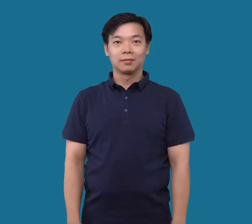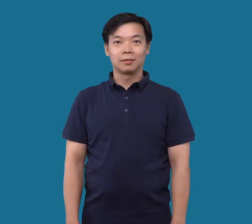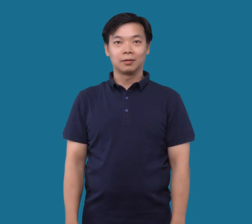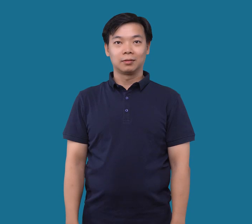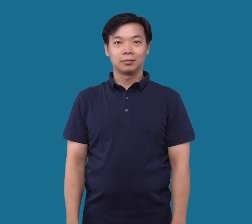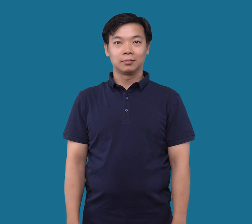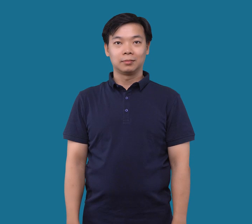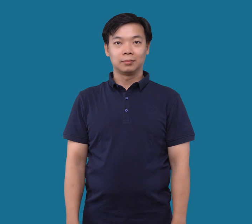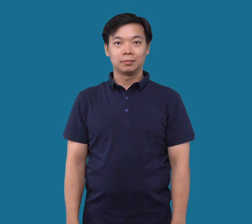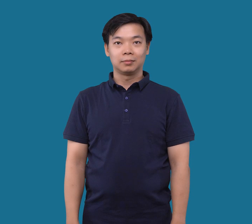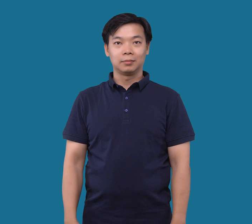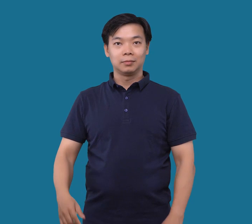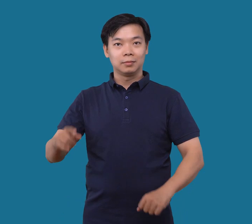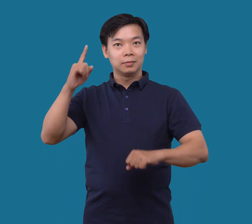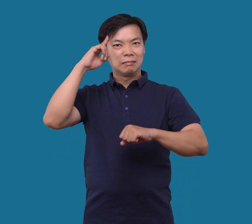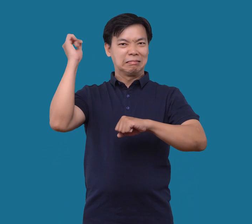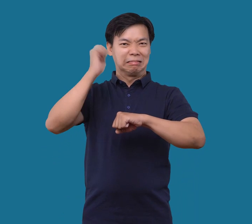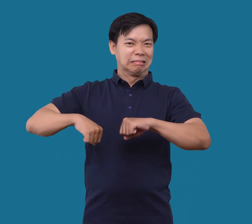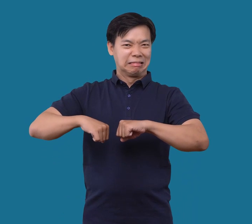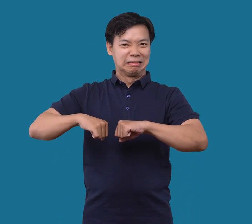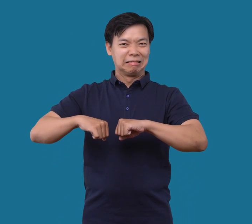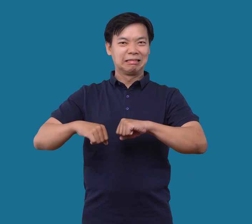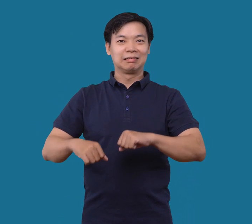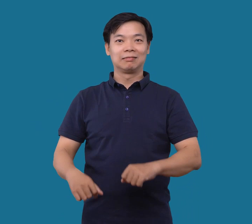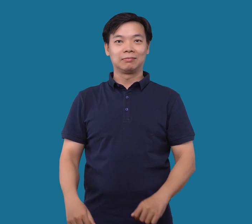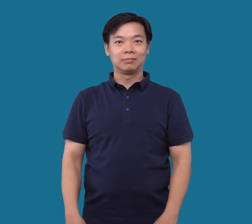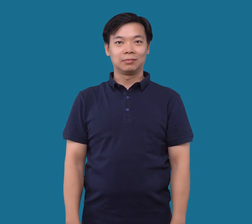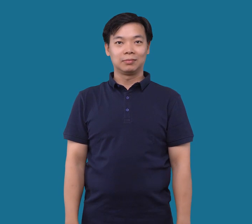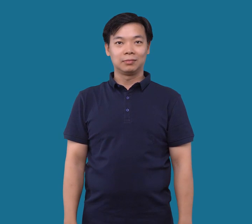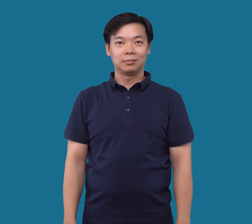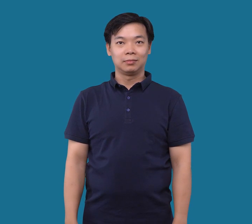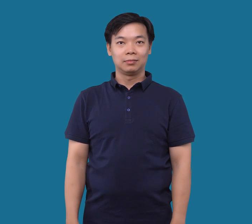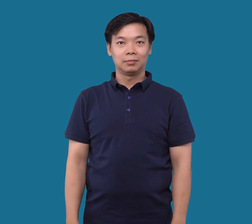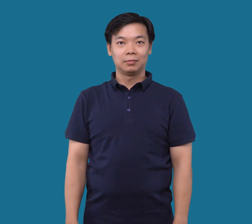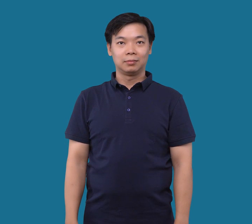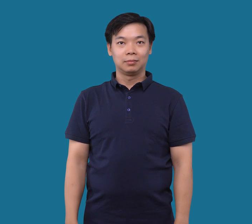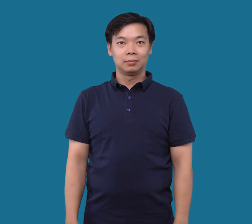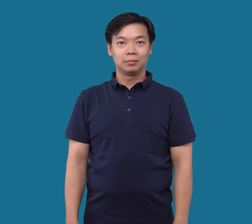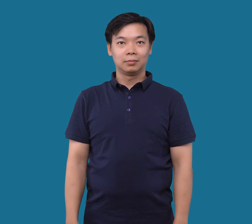bướng bỉnh